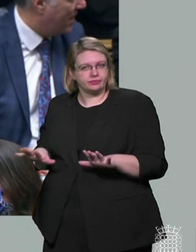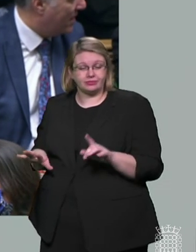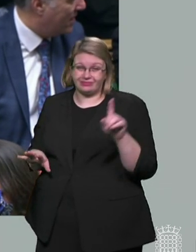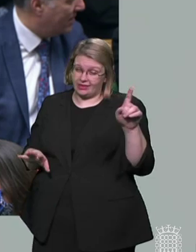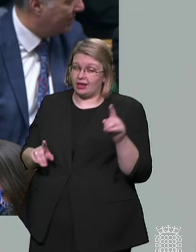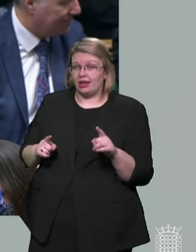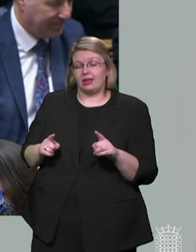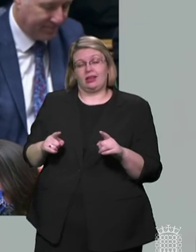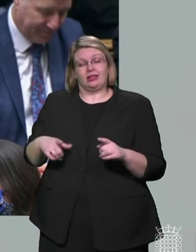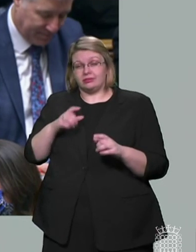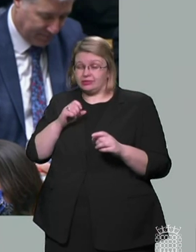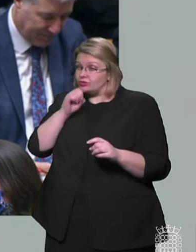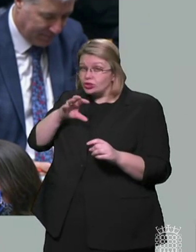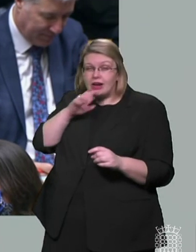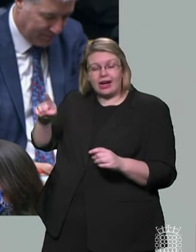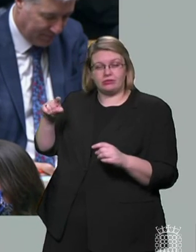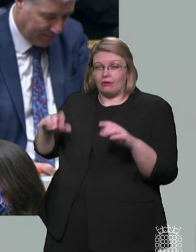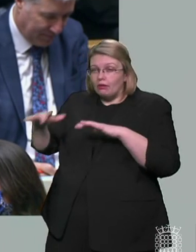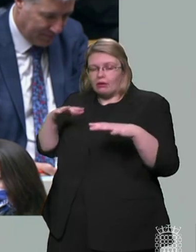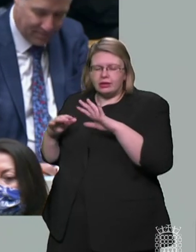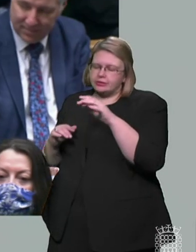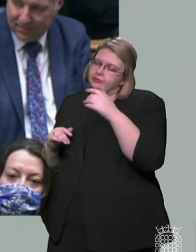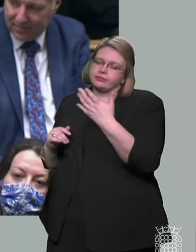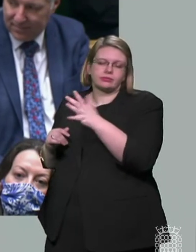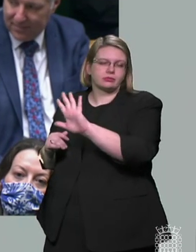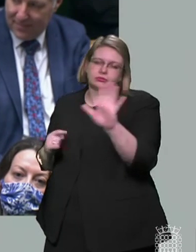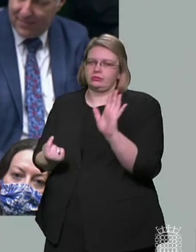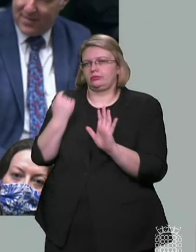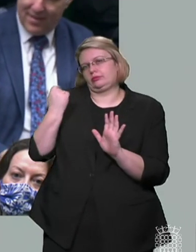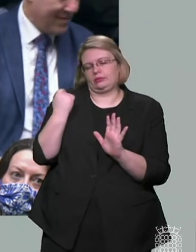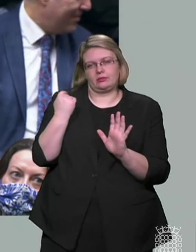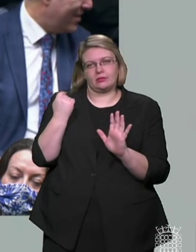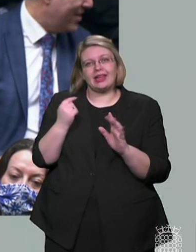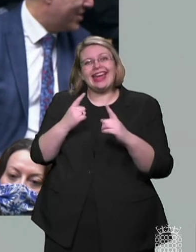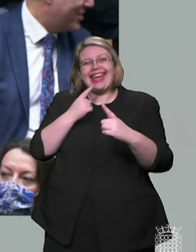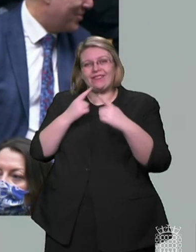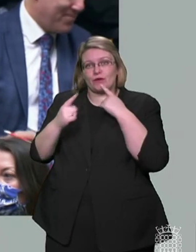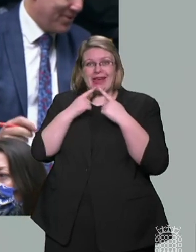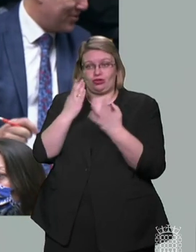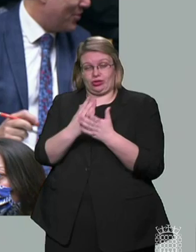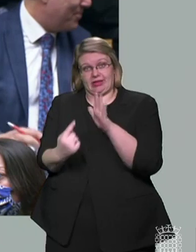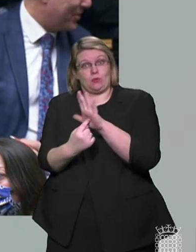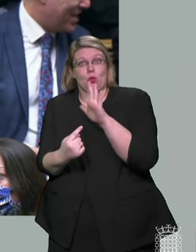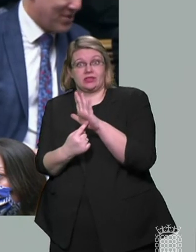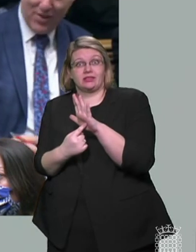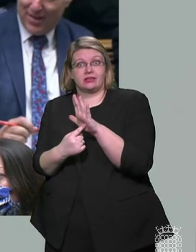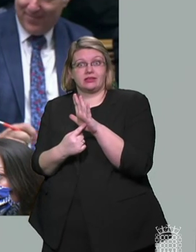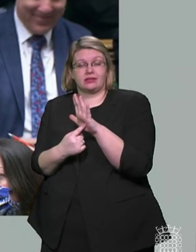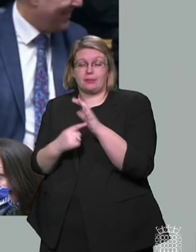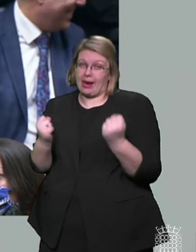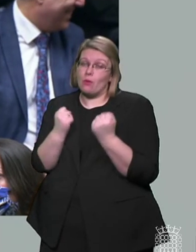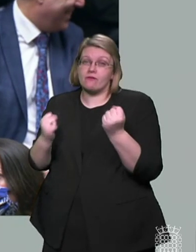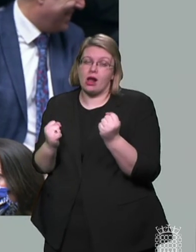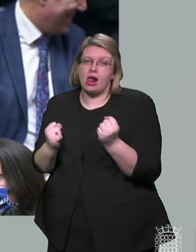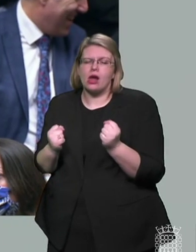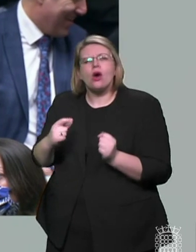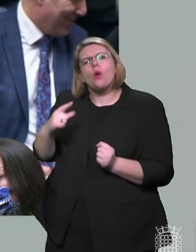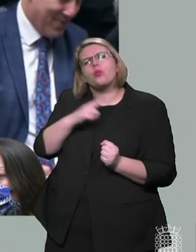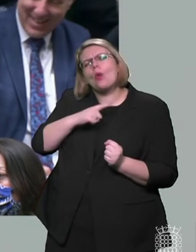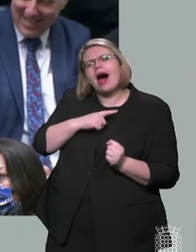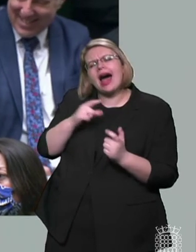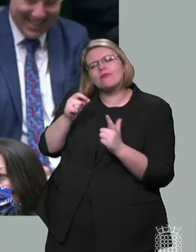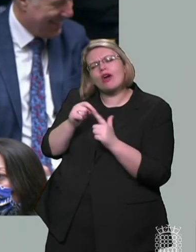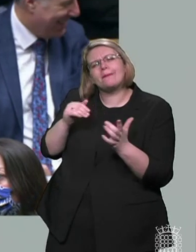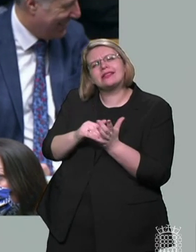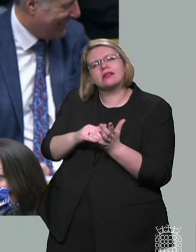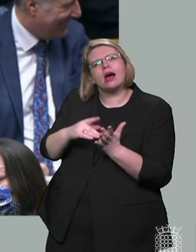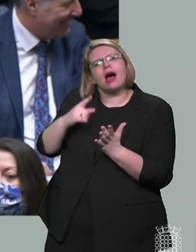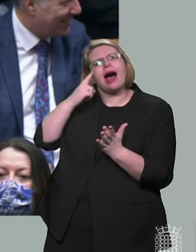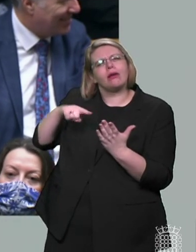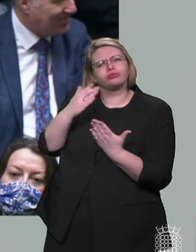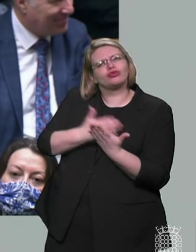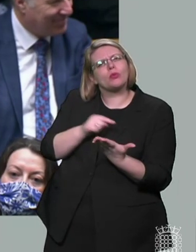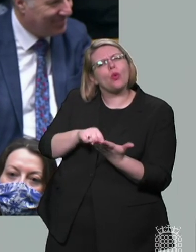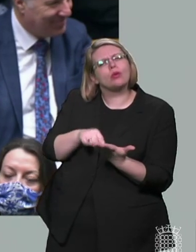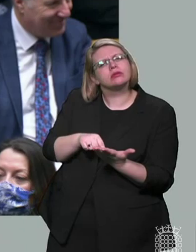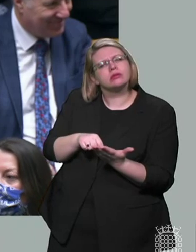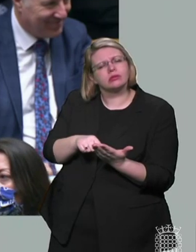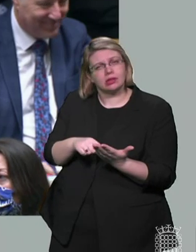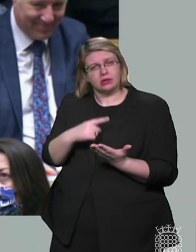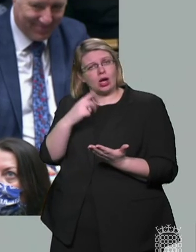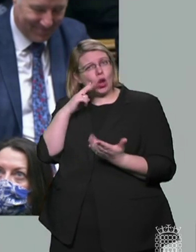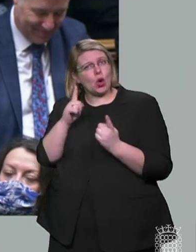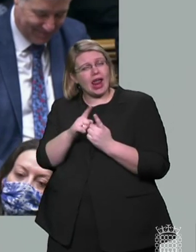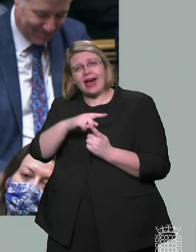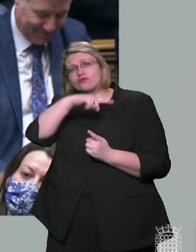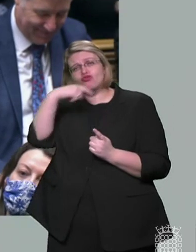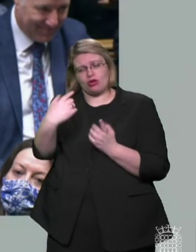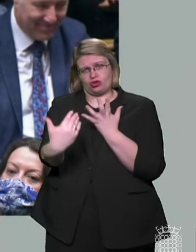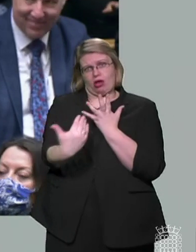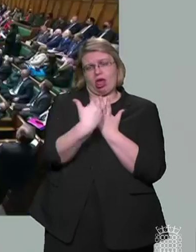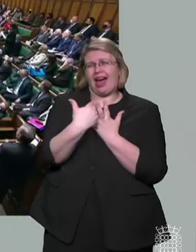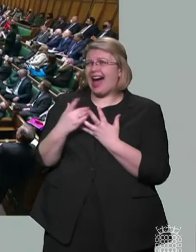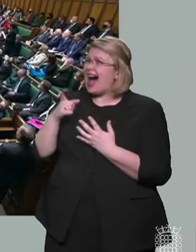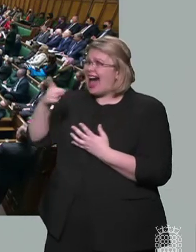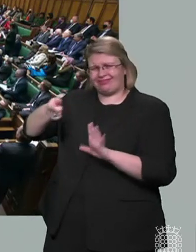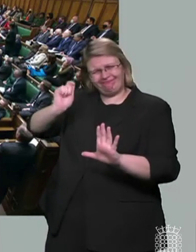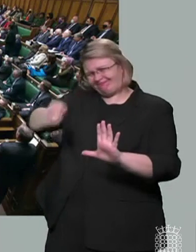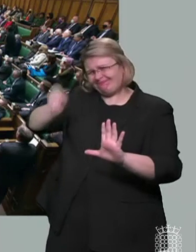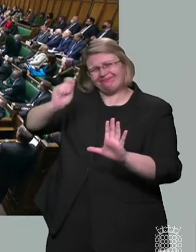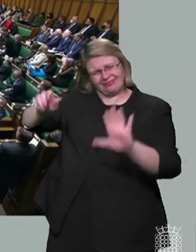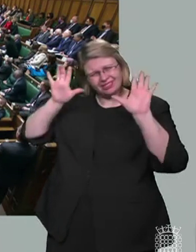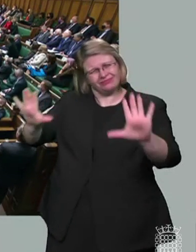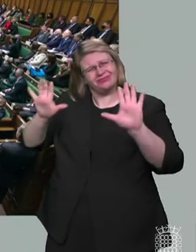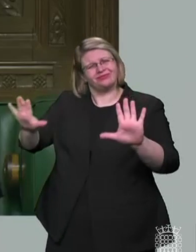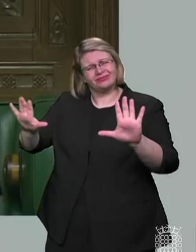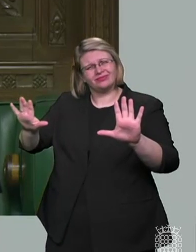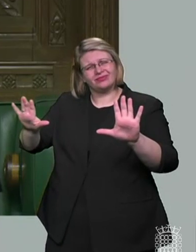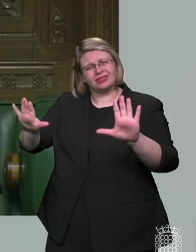Given that, as his Defence Secretary said earlier this week, information is as powerful as any tank, can he explain why he is turning a blind eye to allegations of Russian disruption—